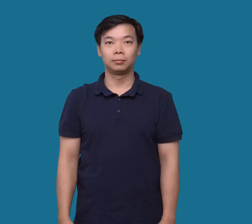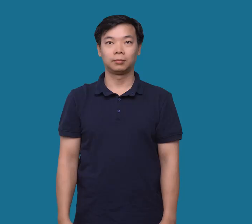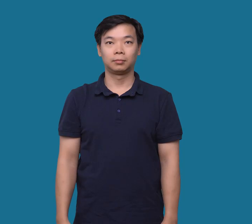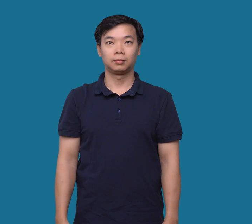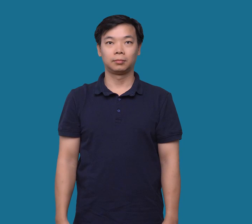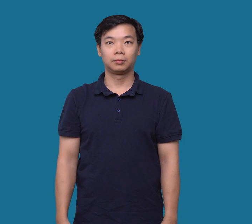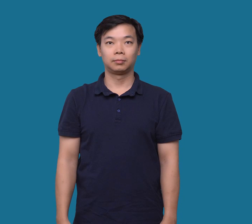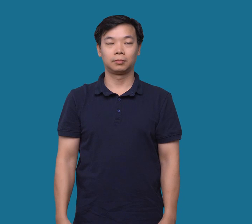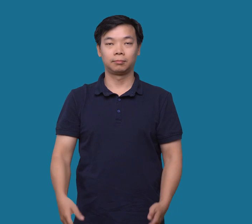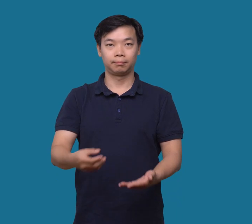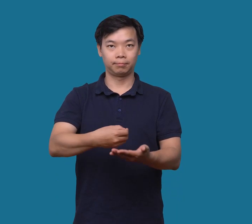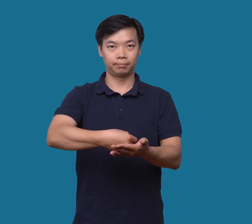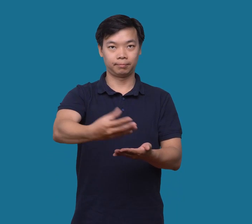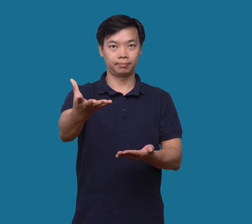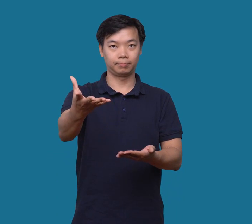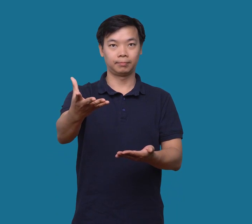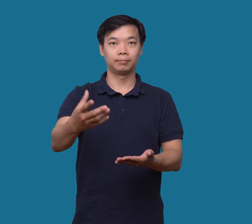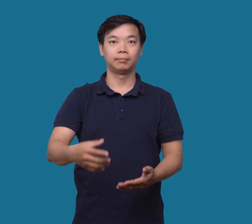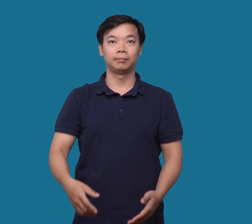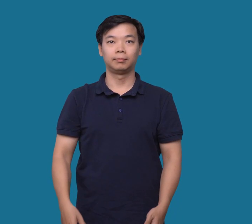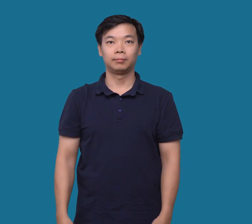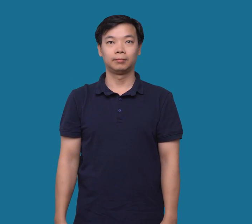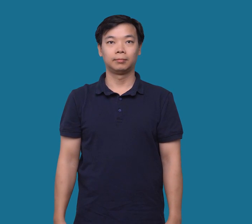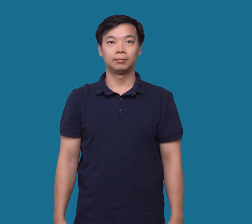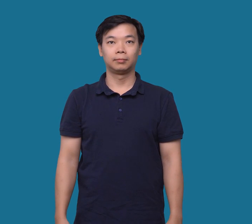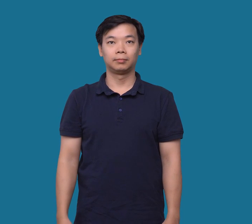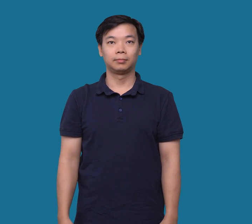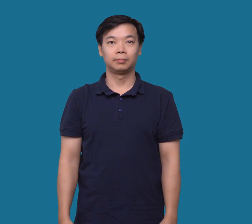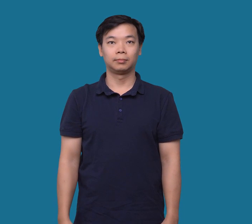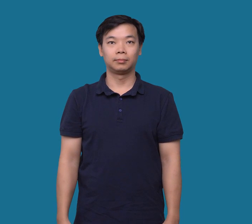bán hàng